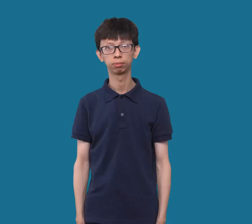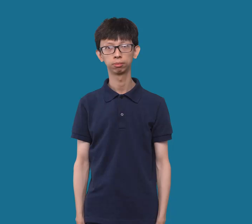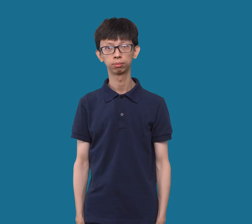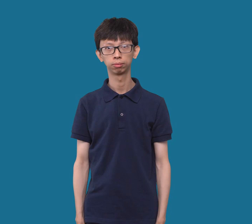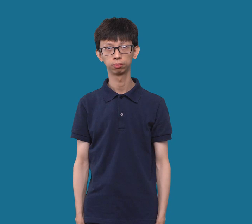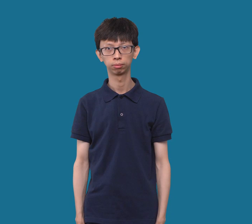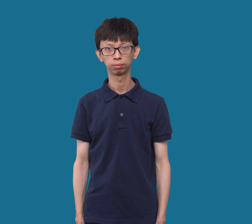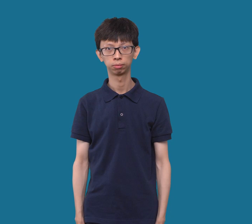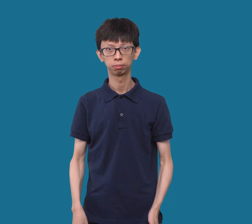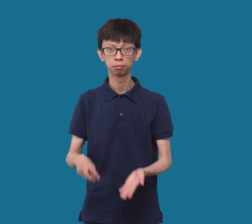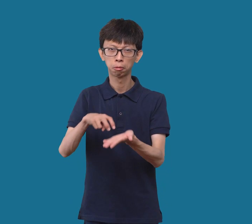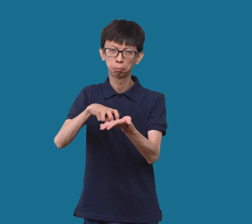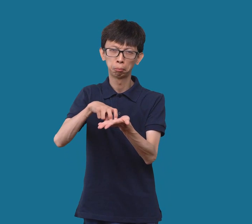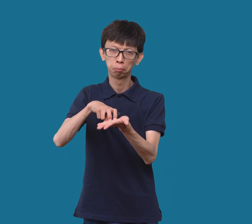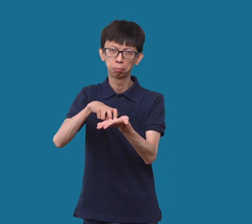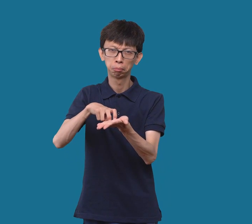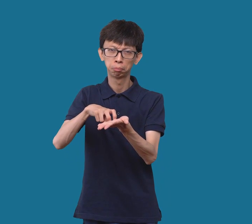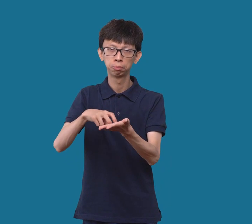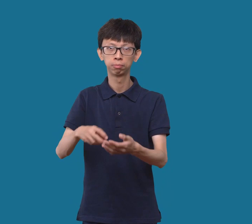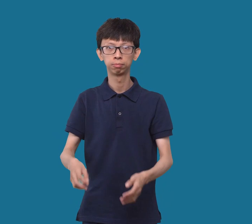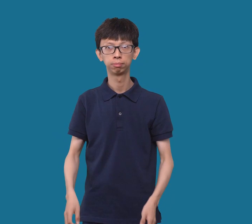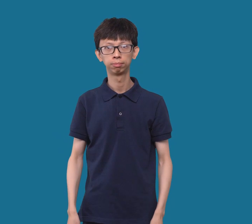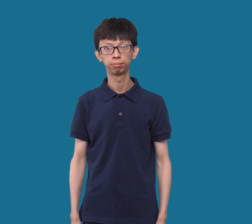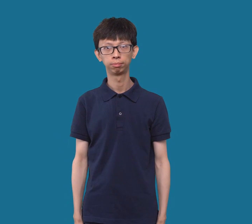nhát gan